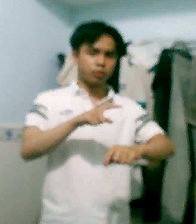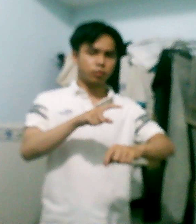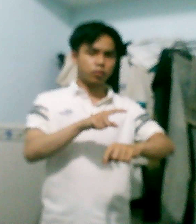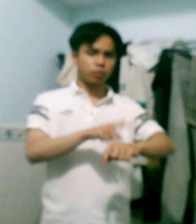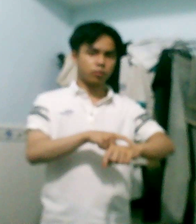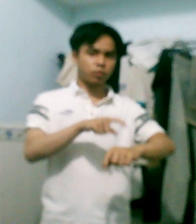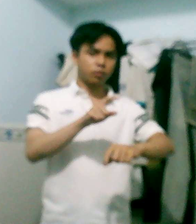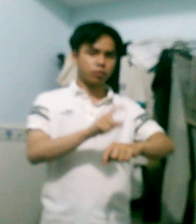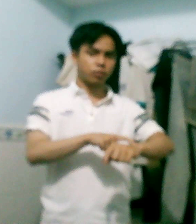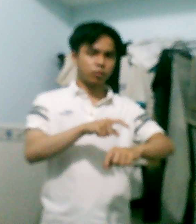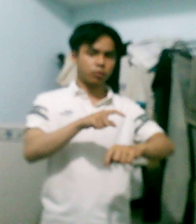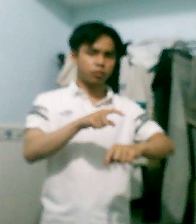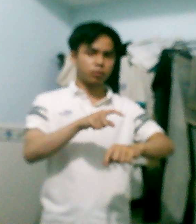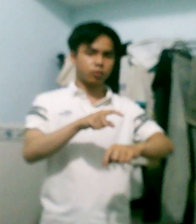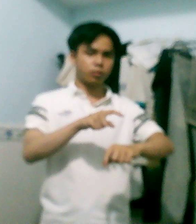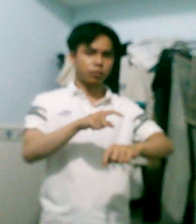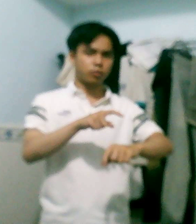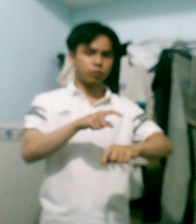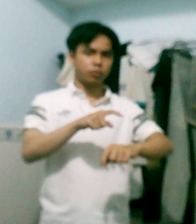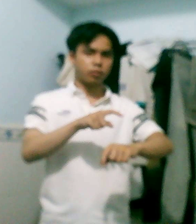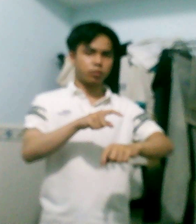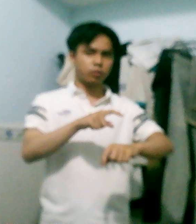gio